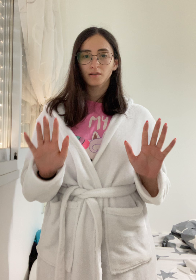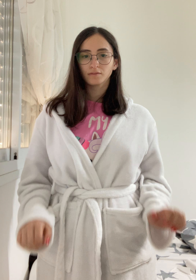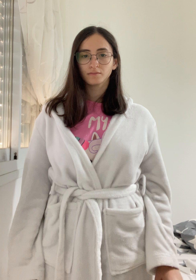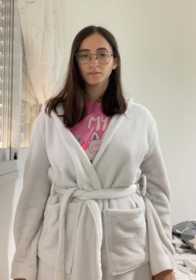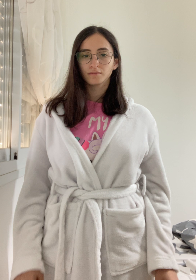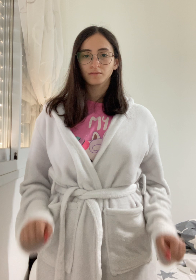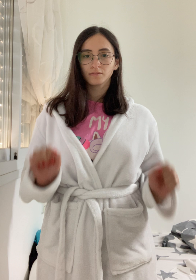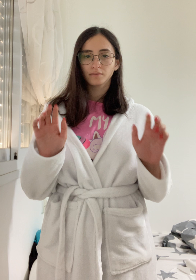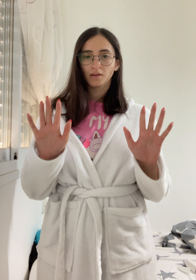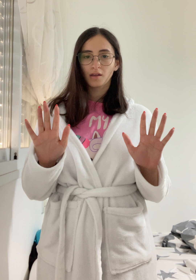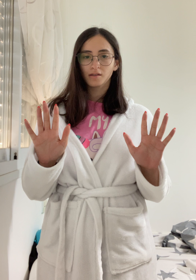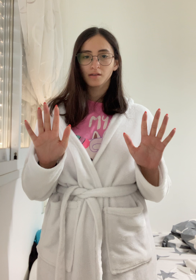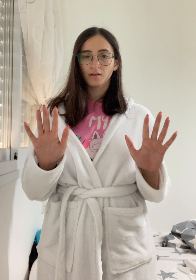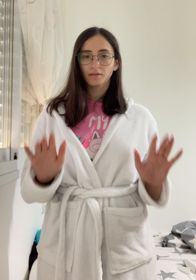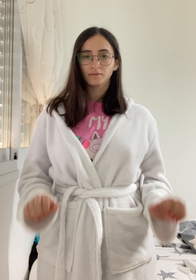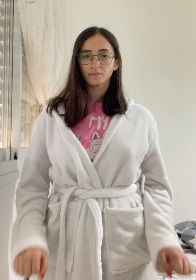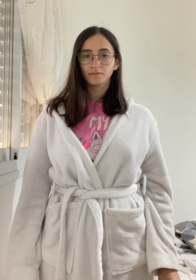עשר